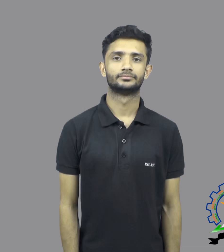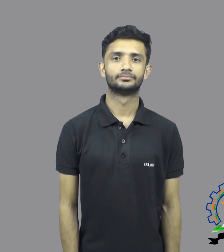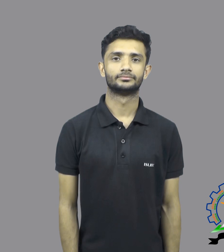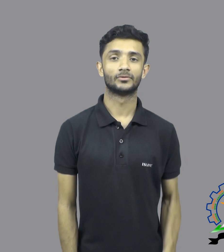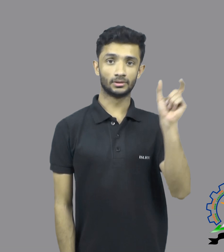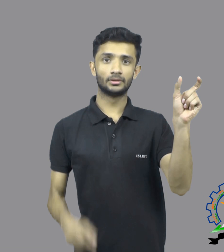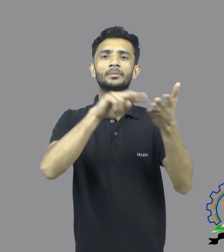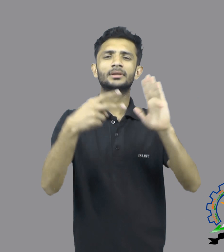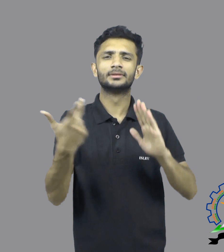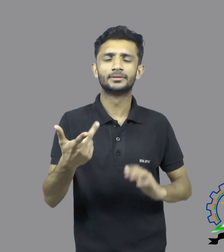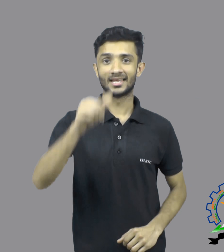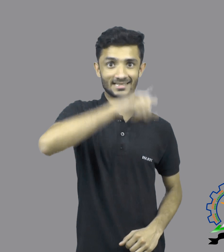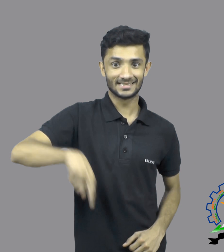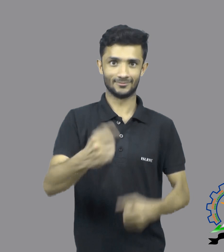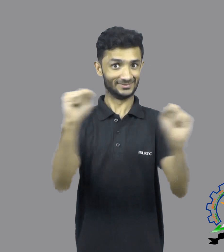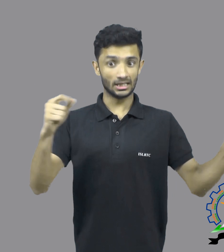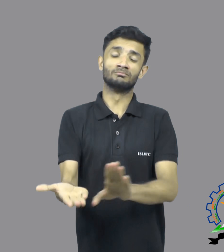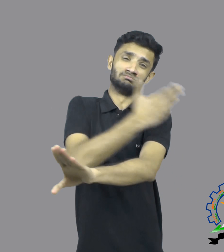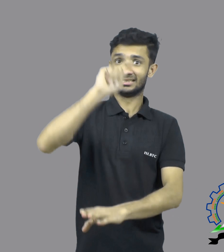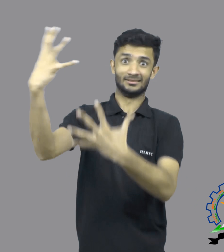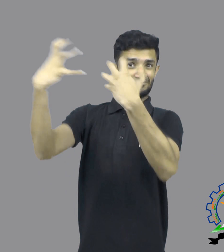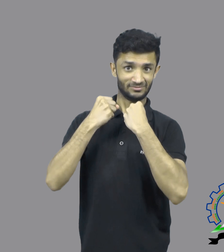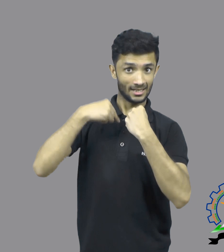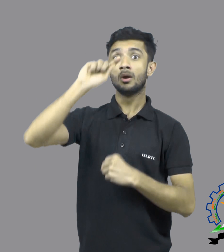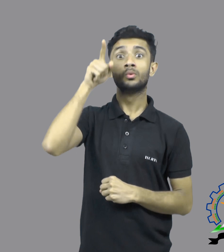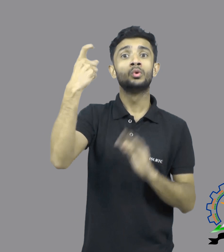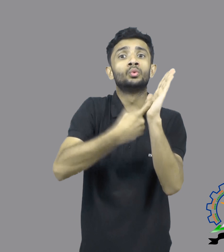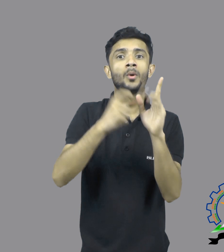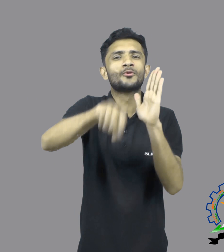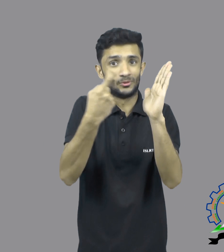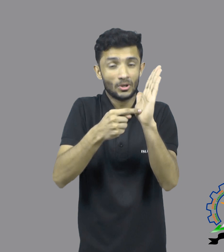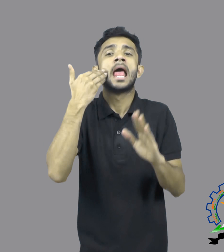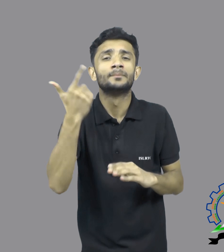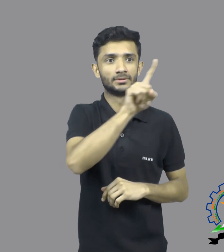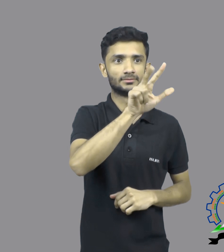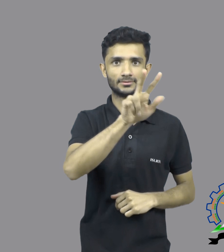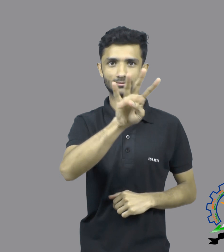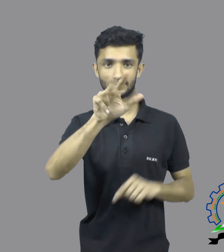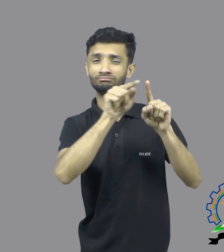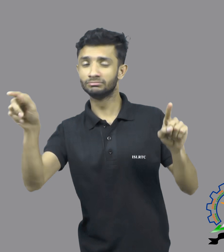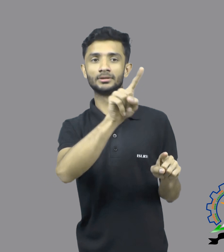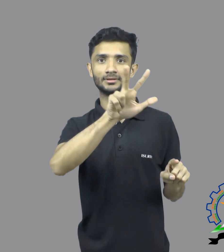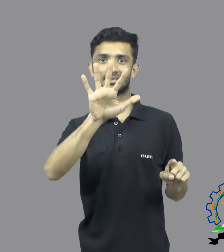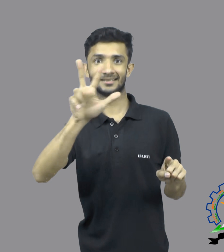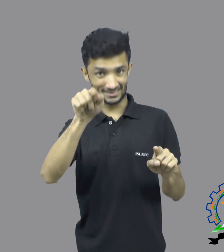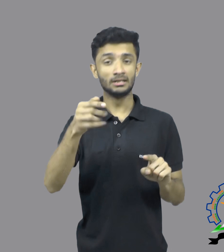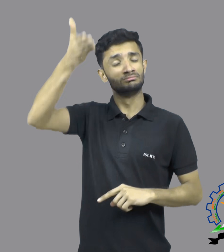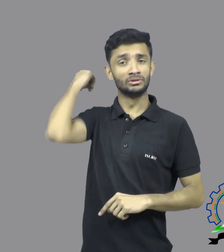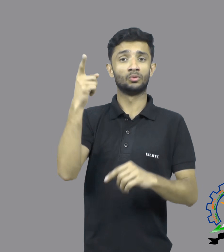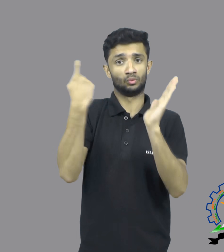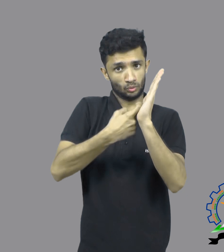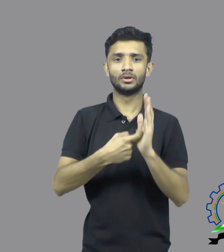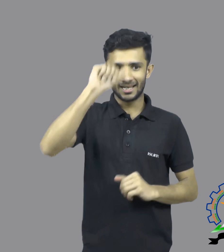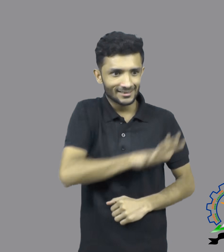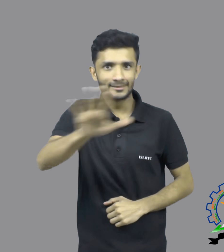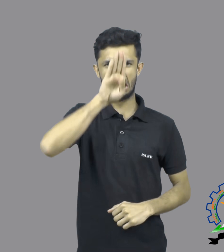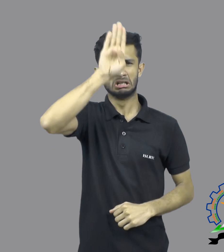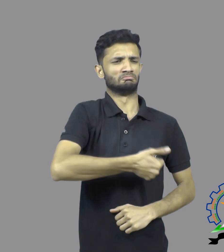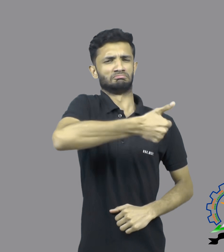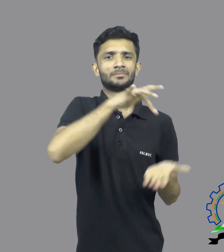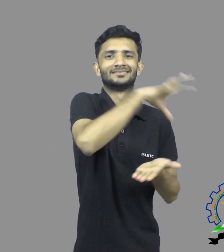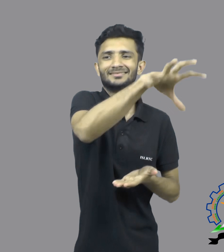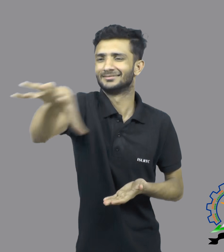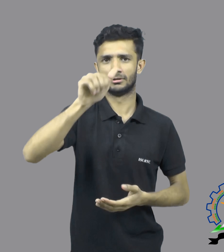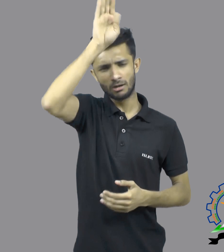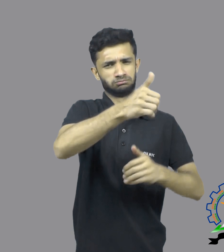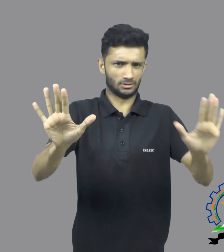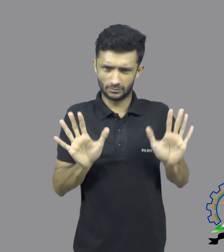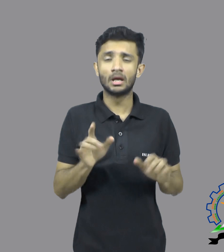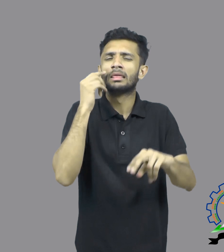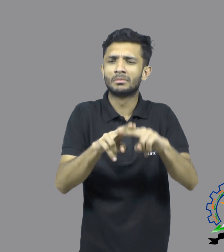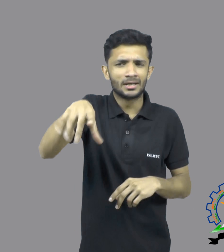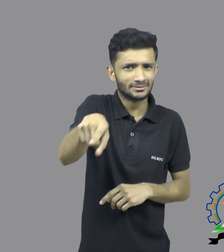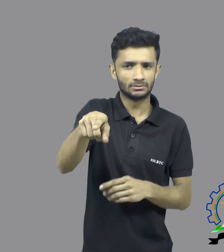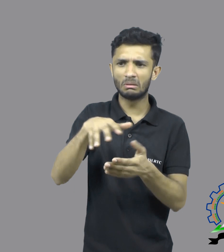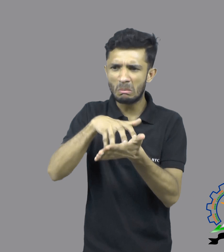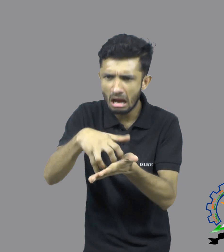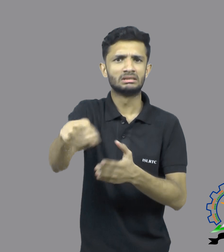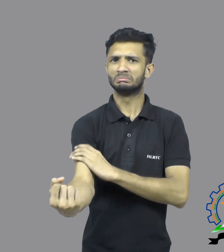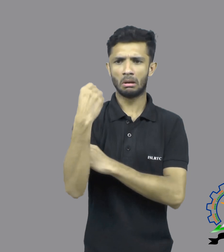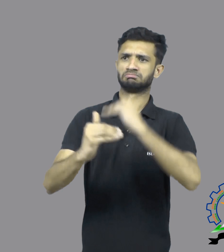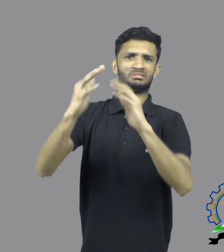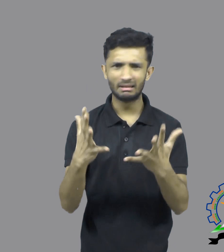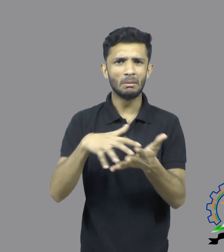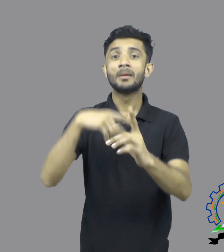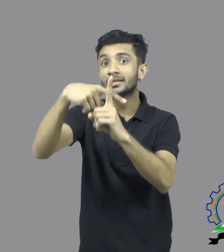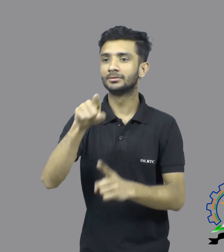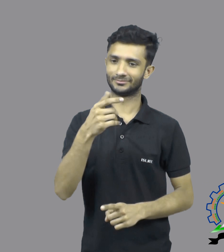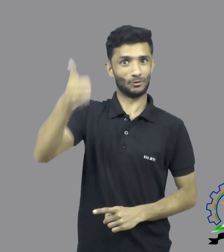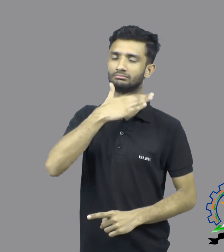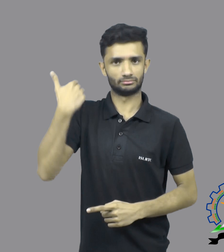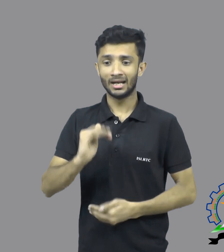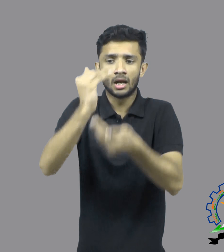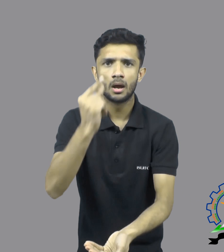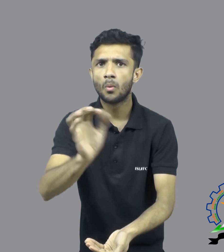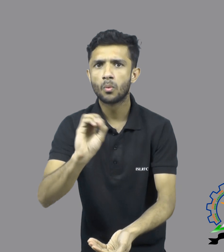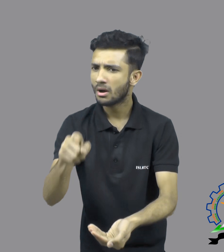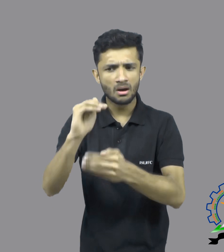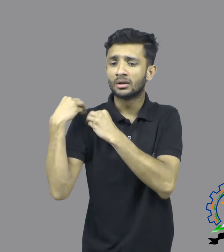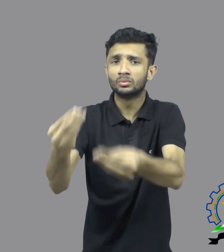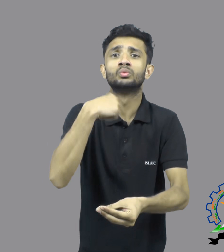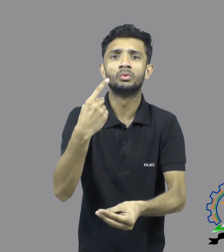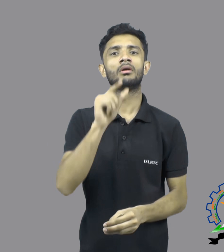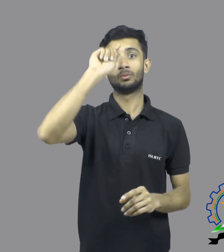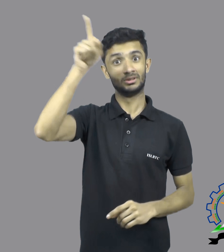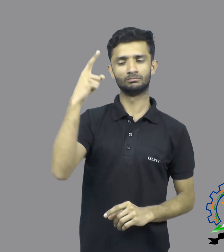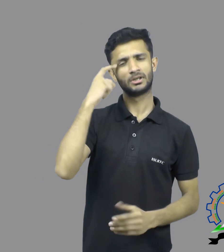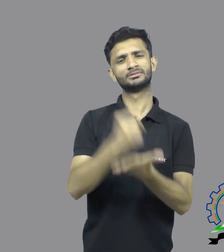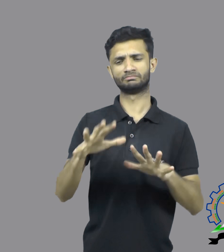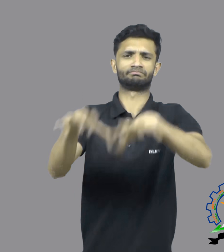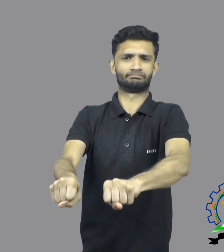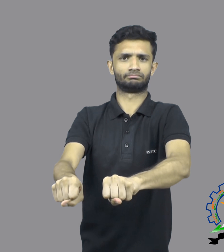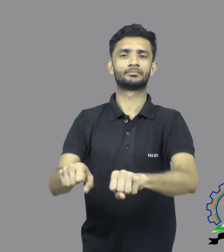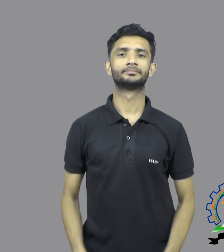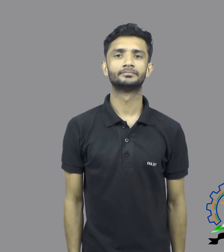Doctrine of Lapse